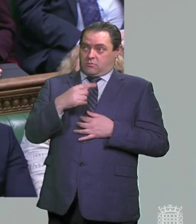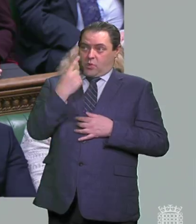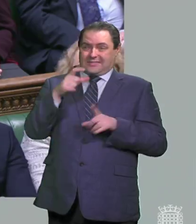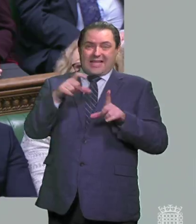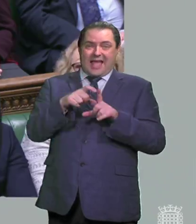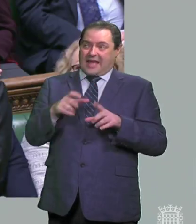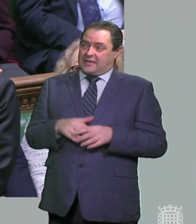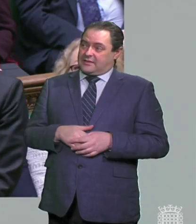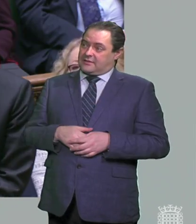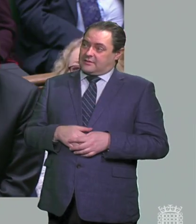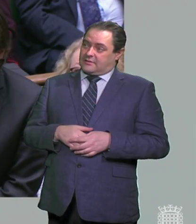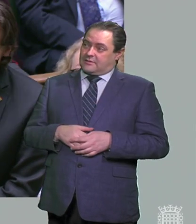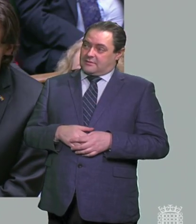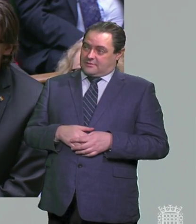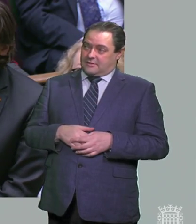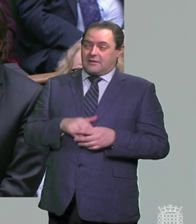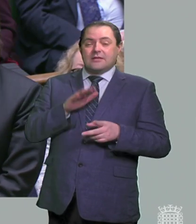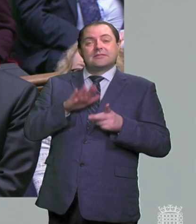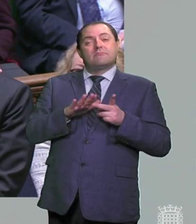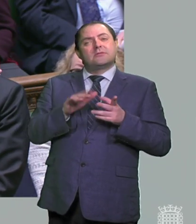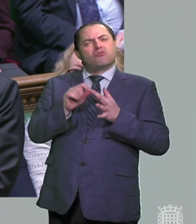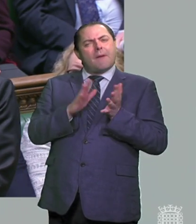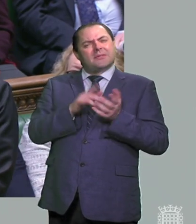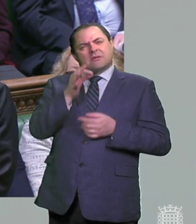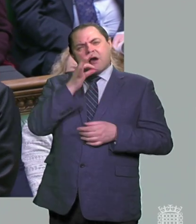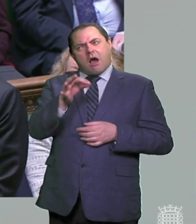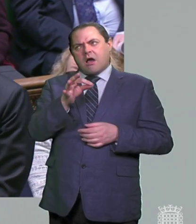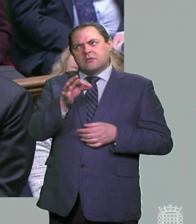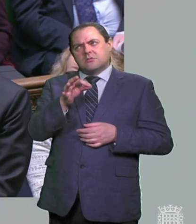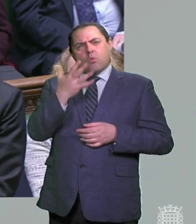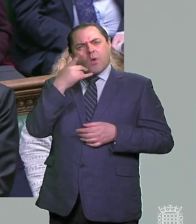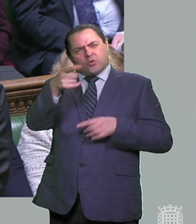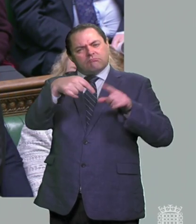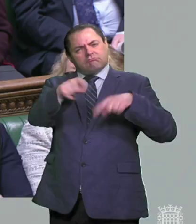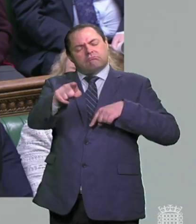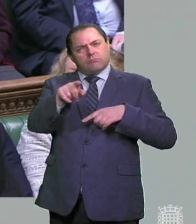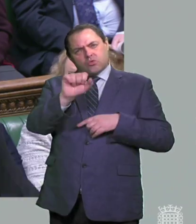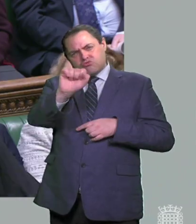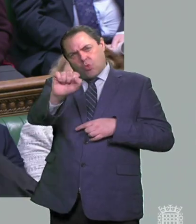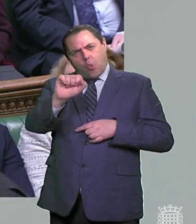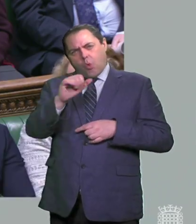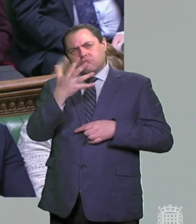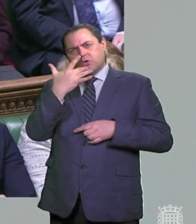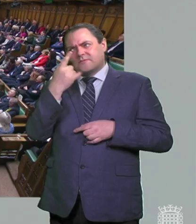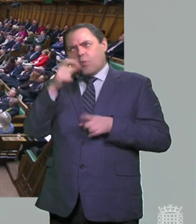When the Deputy Prime Minister is inevitably booted out of office, what will his going rate be?